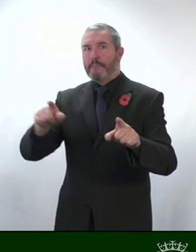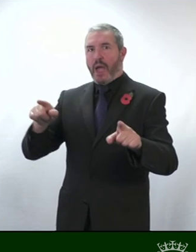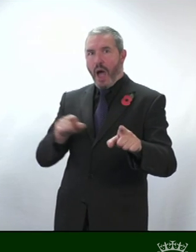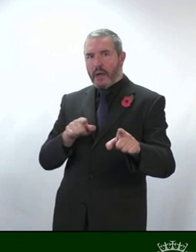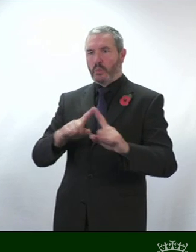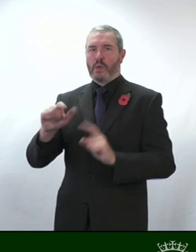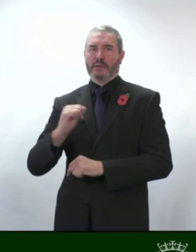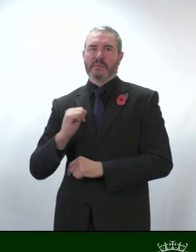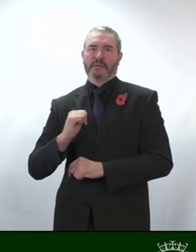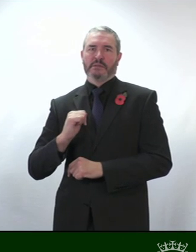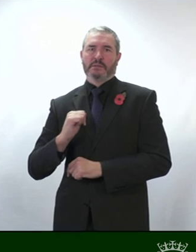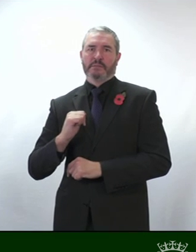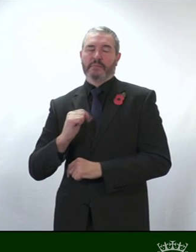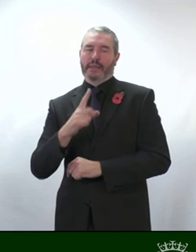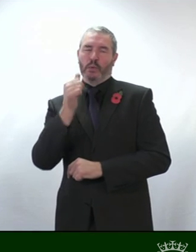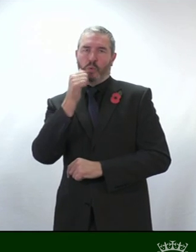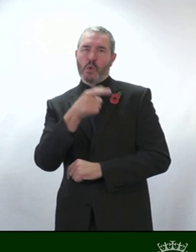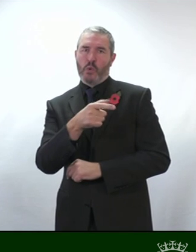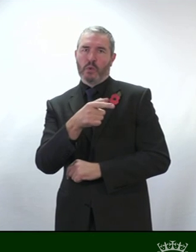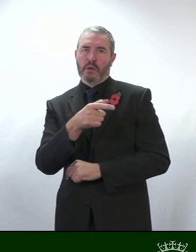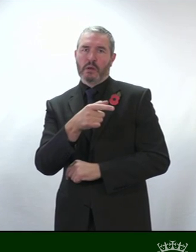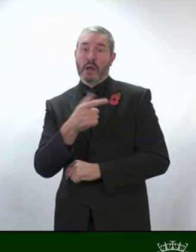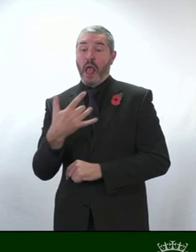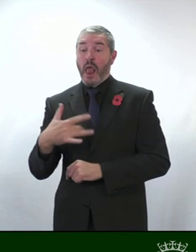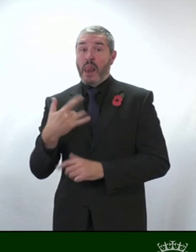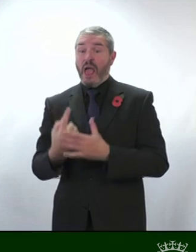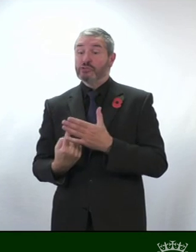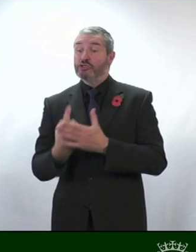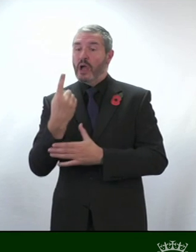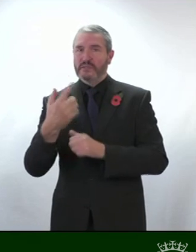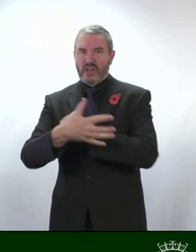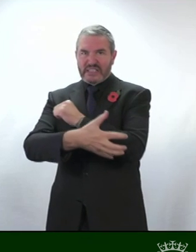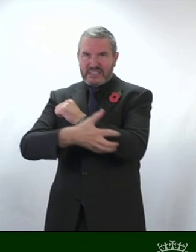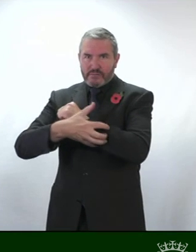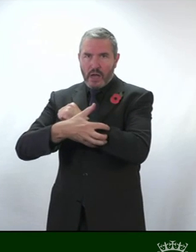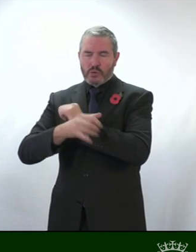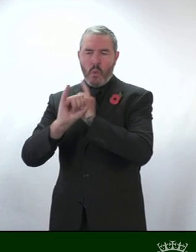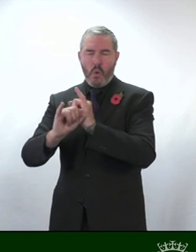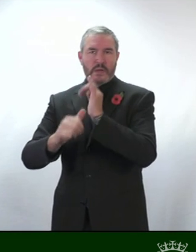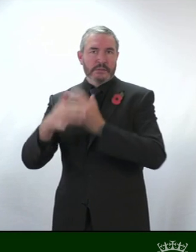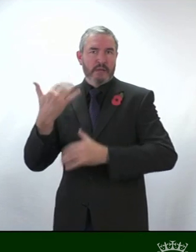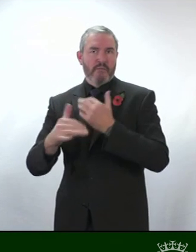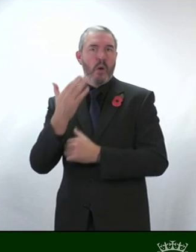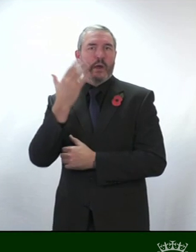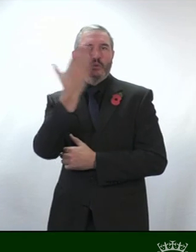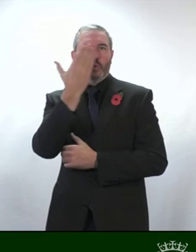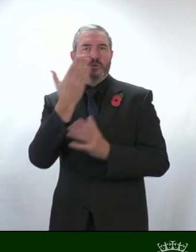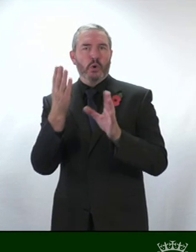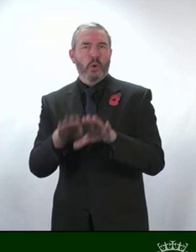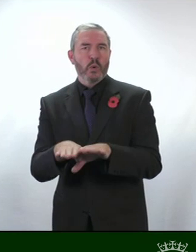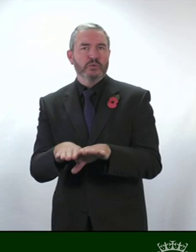My right hon. Friend will know that it is the life chances of the most disadvantaged that are hit hardest when schools close.